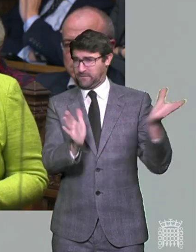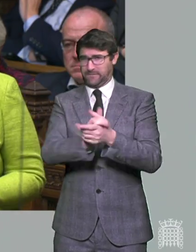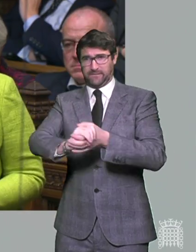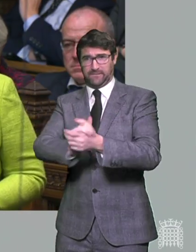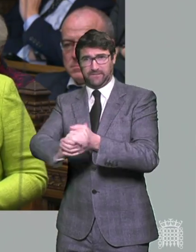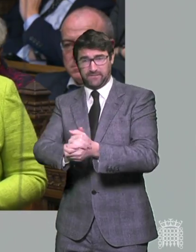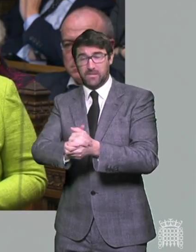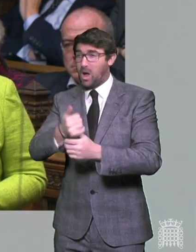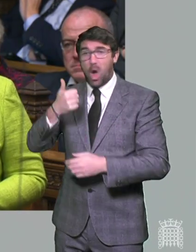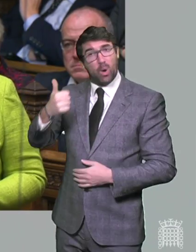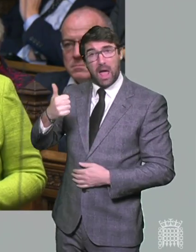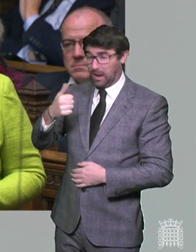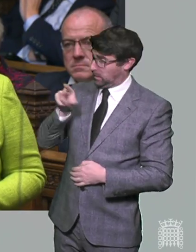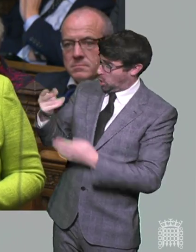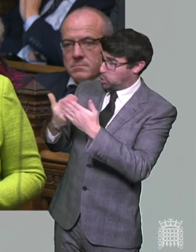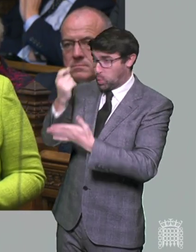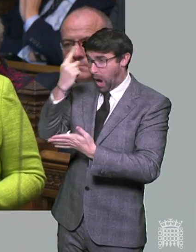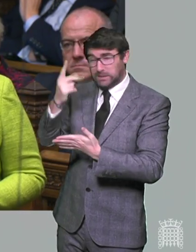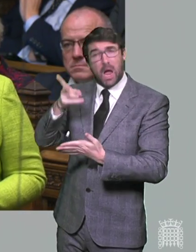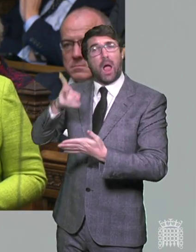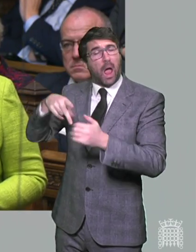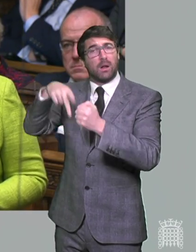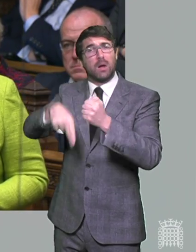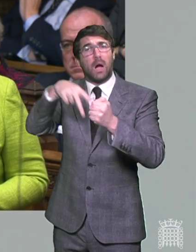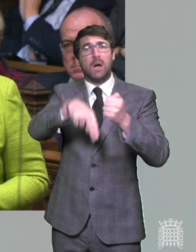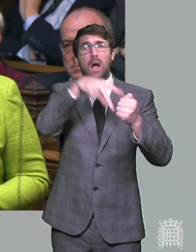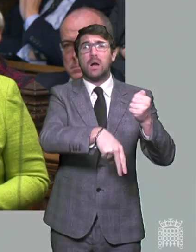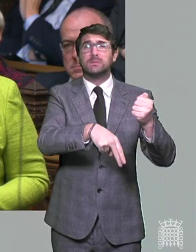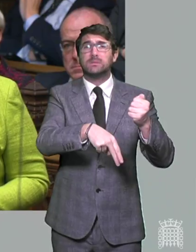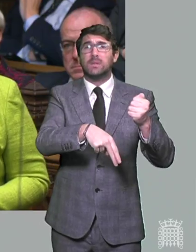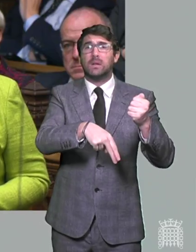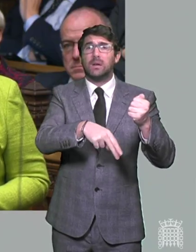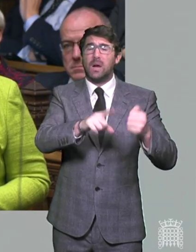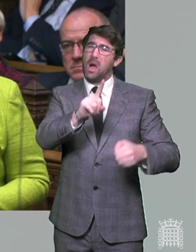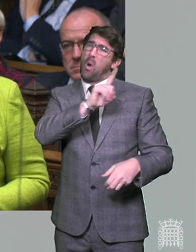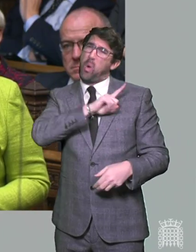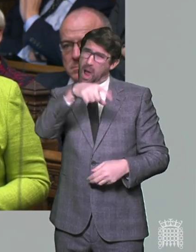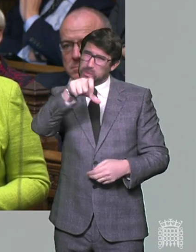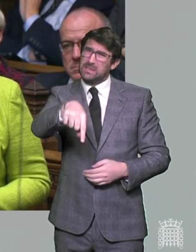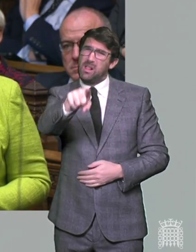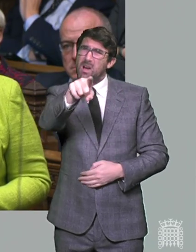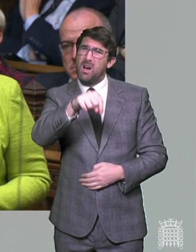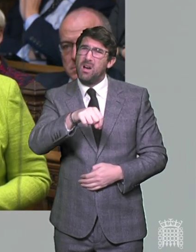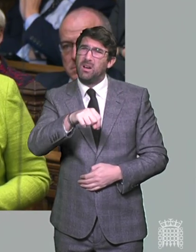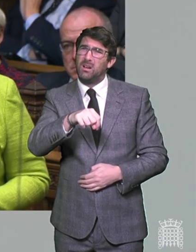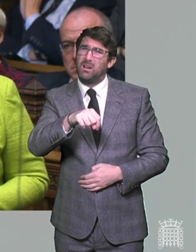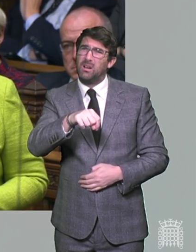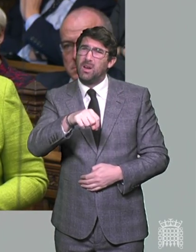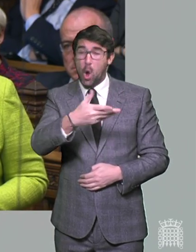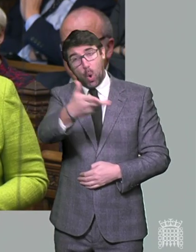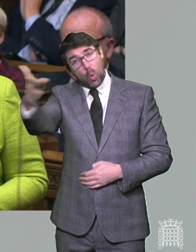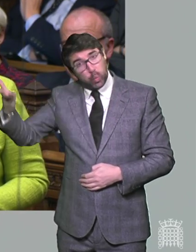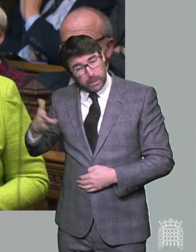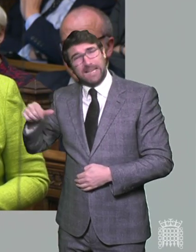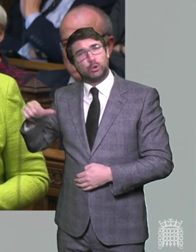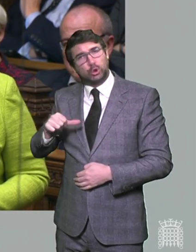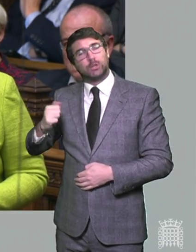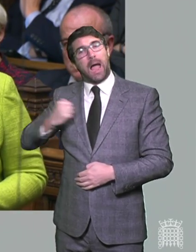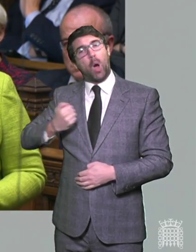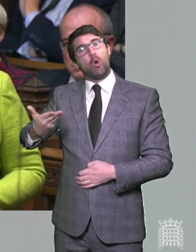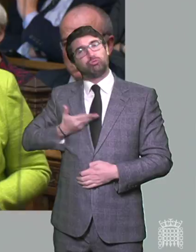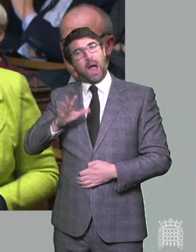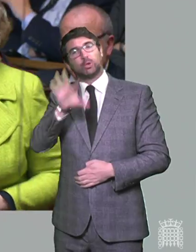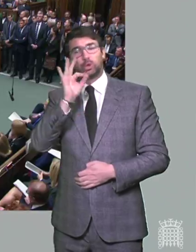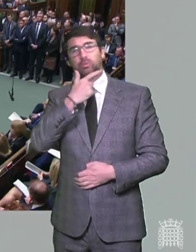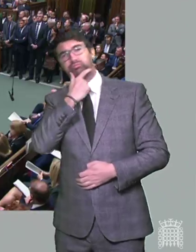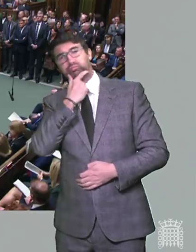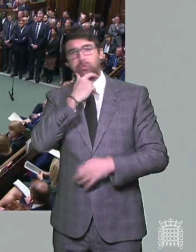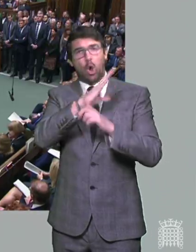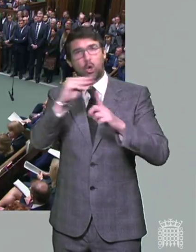I would like to ask the Prime Minister and those sitting behind her: why is she still at the Dispatch Box, and when will voters get their say on this disastrous Government?